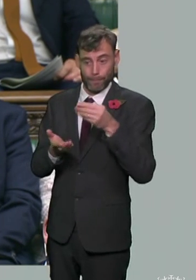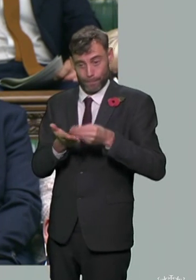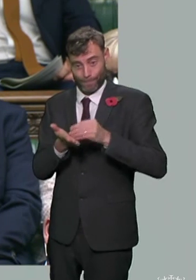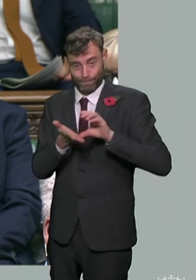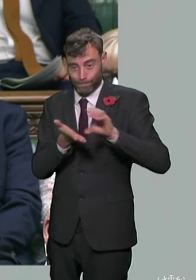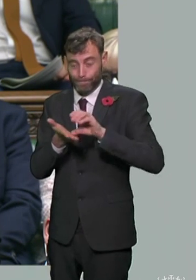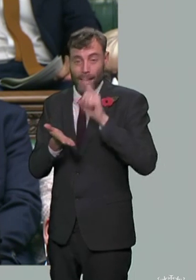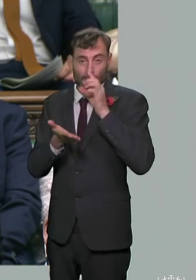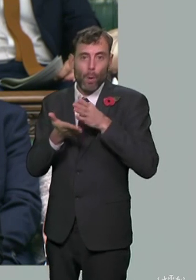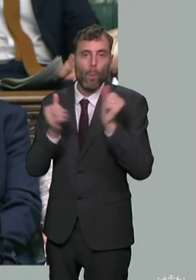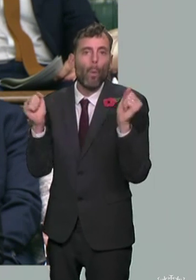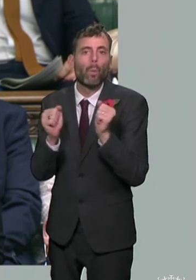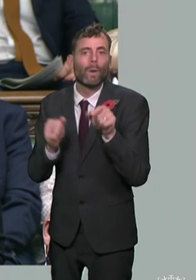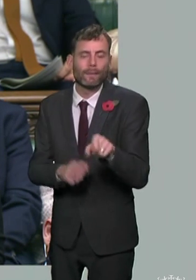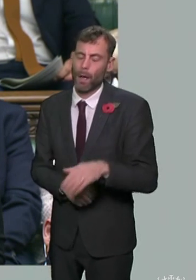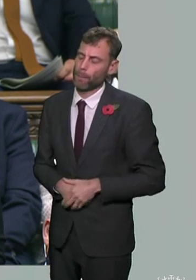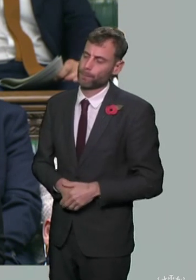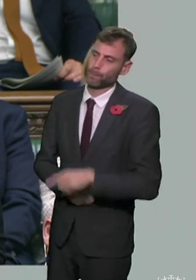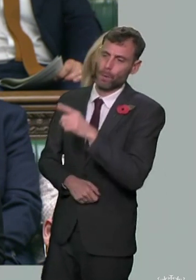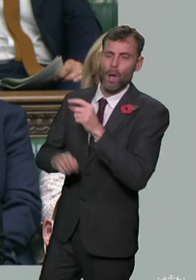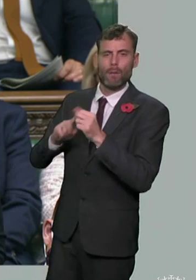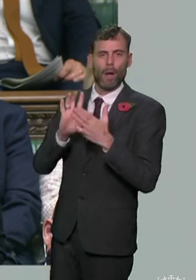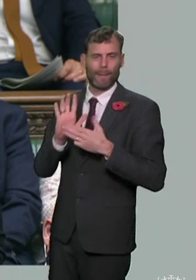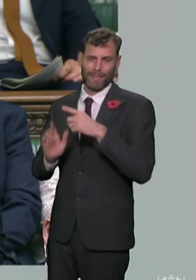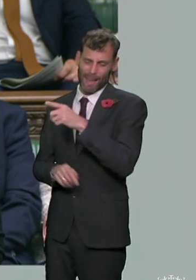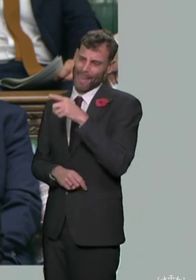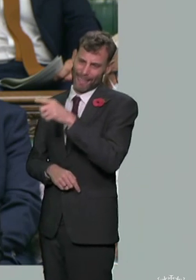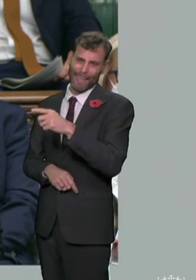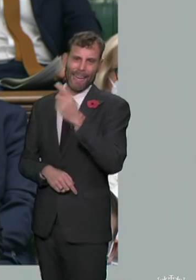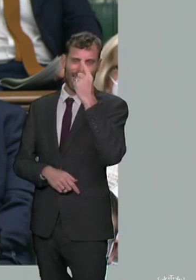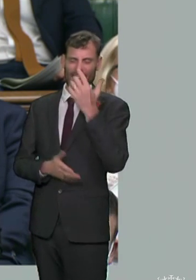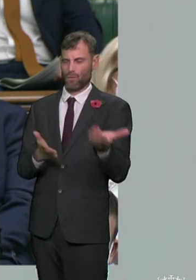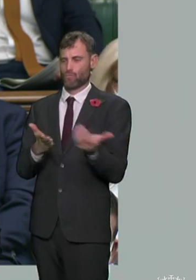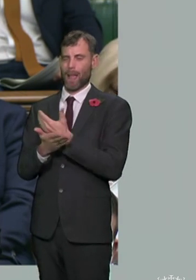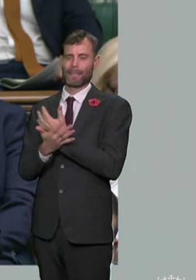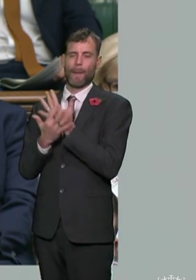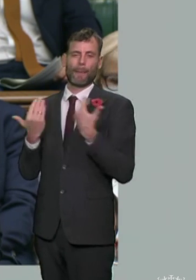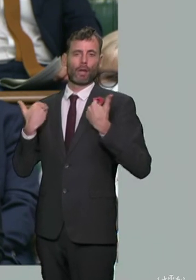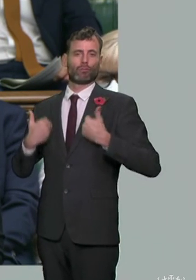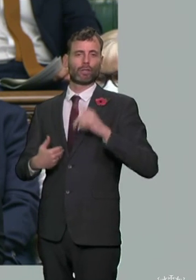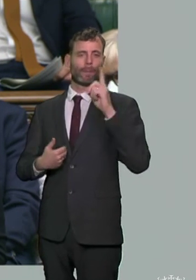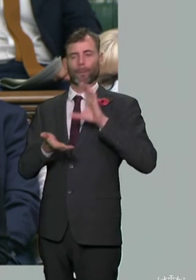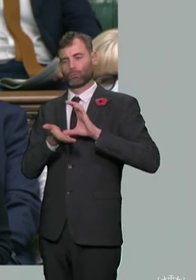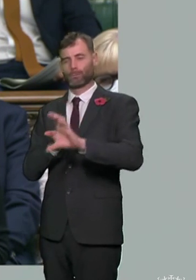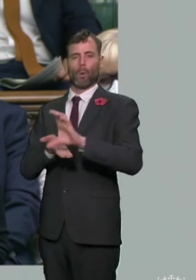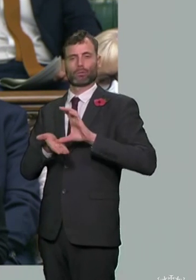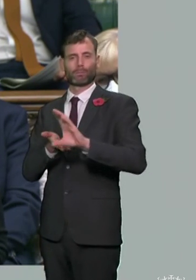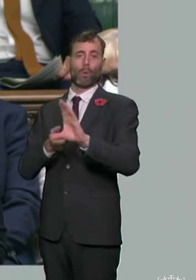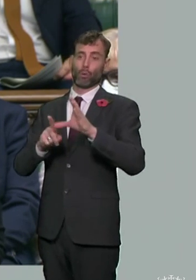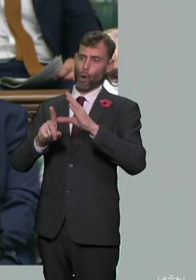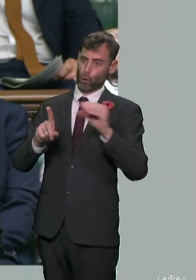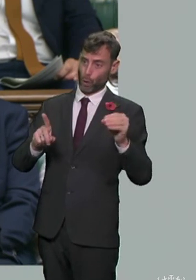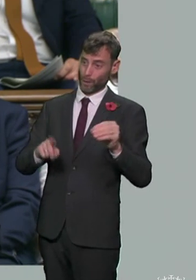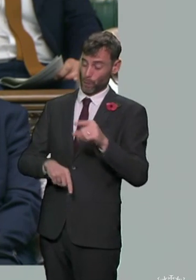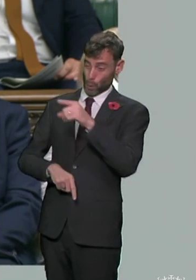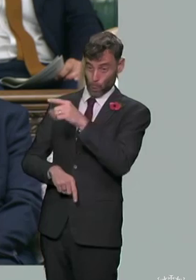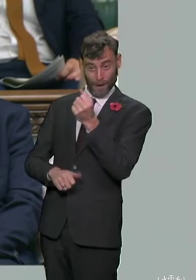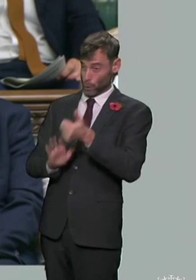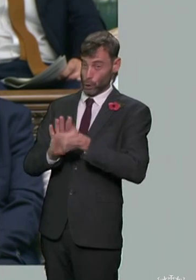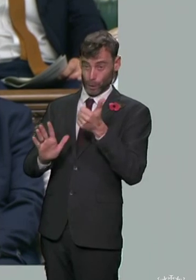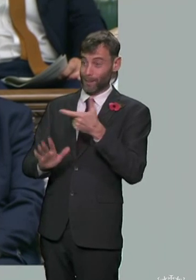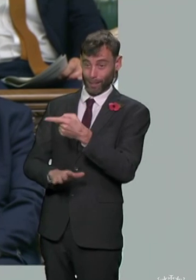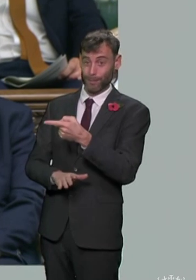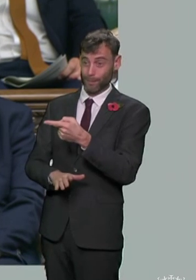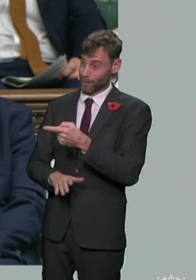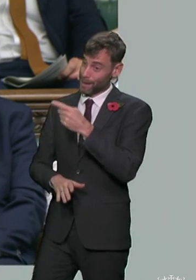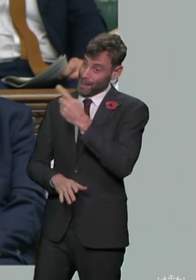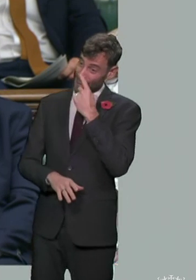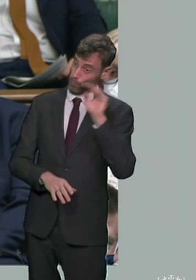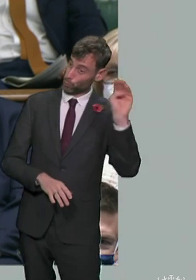The Prime Minister is well known for his abilities to attract wealthy donors to the party.